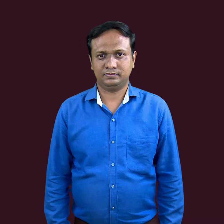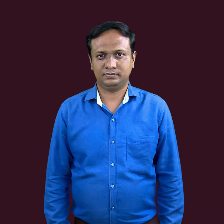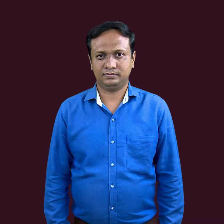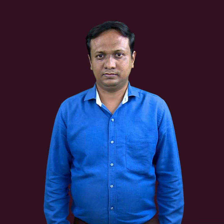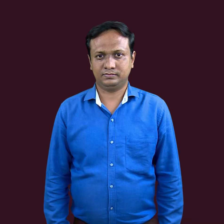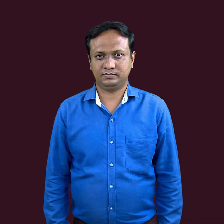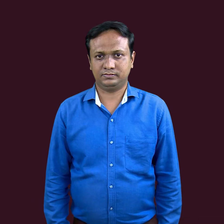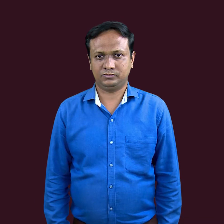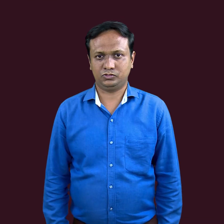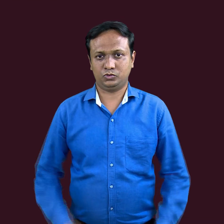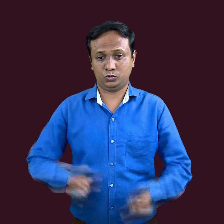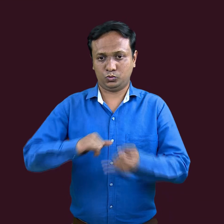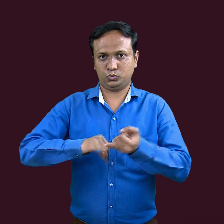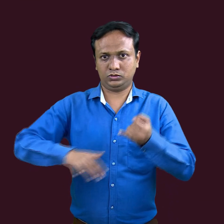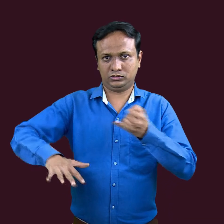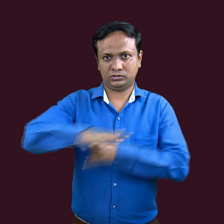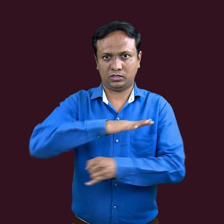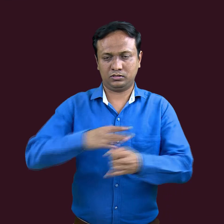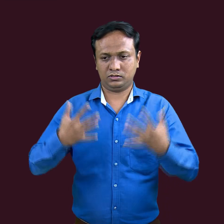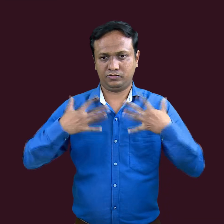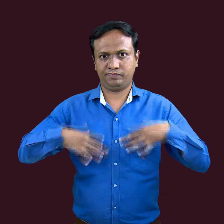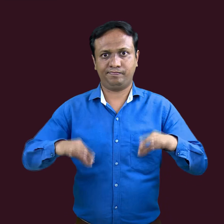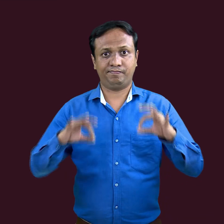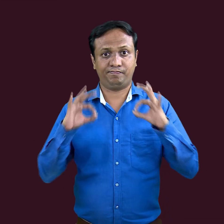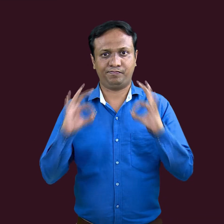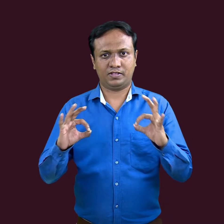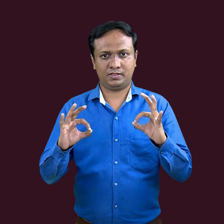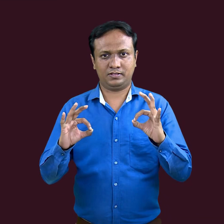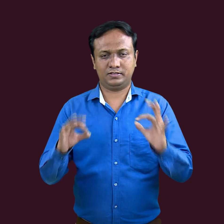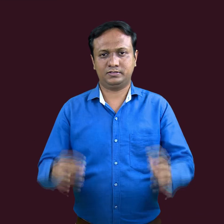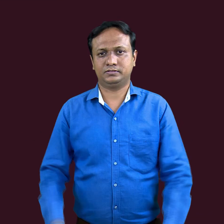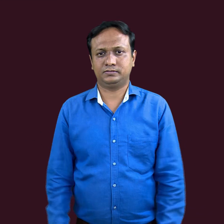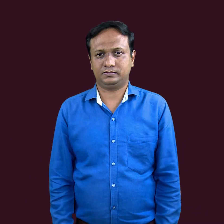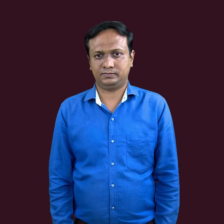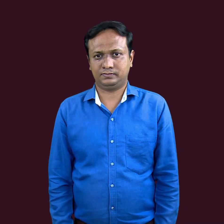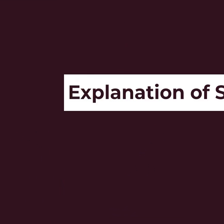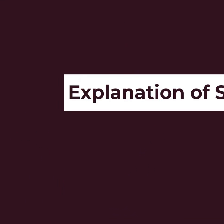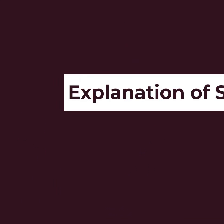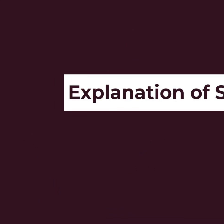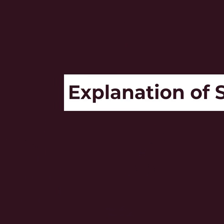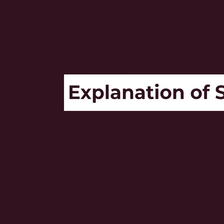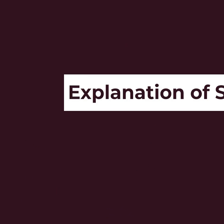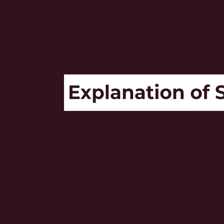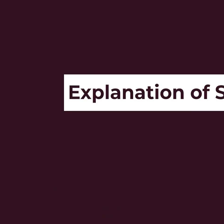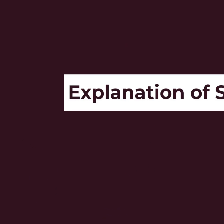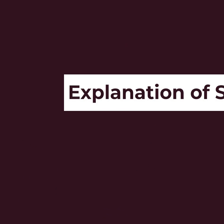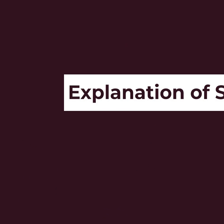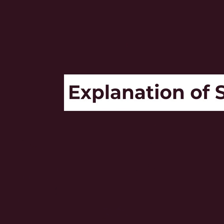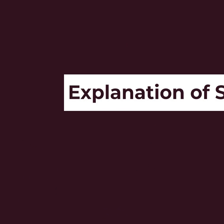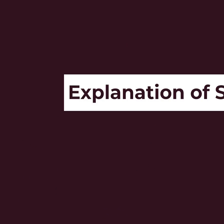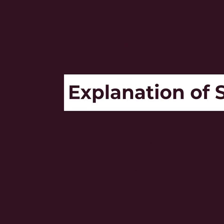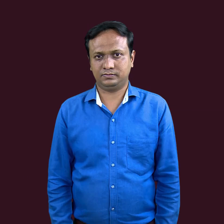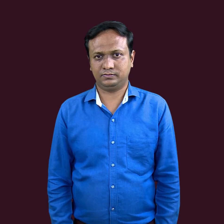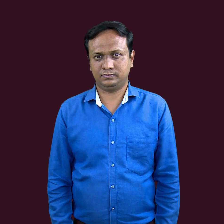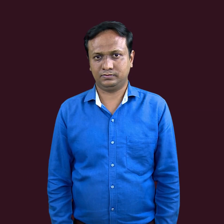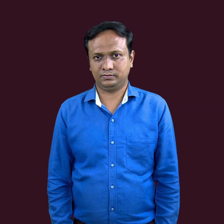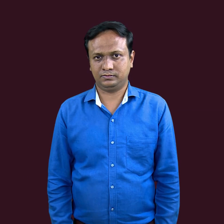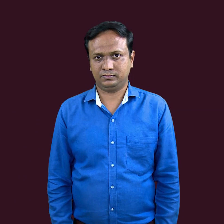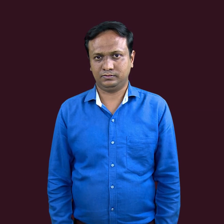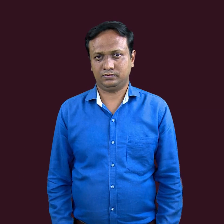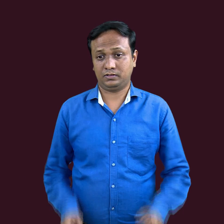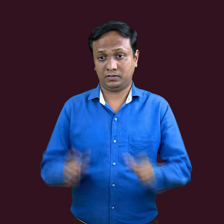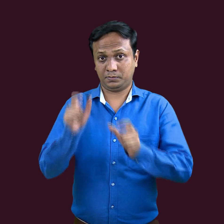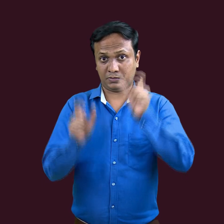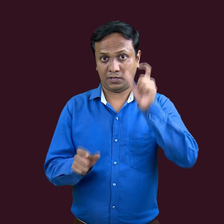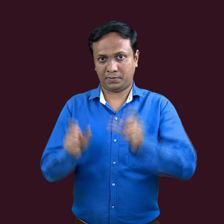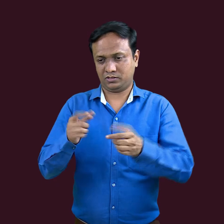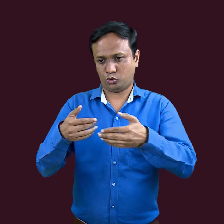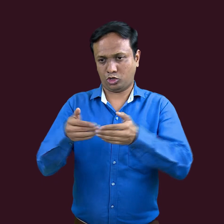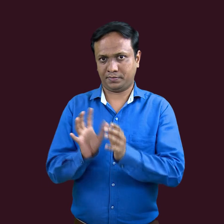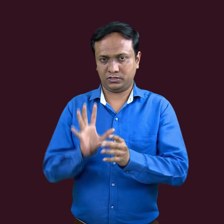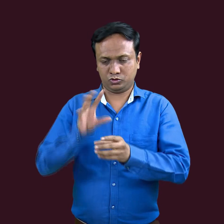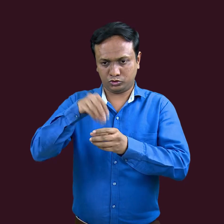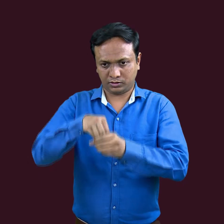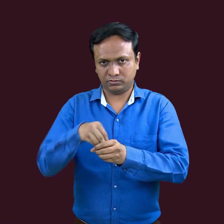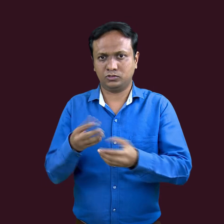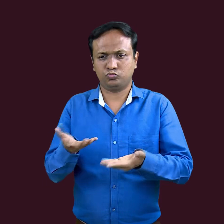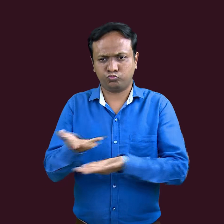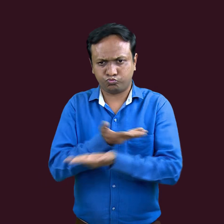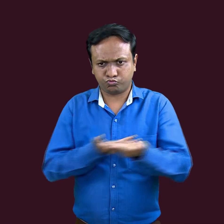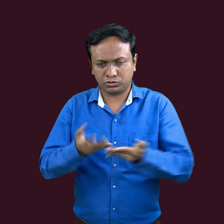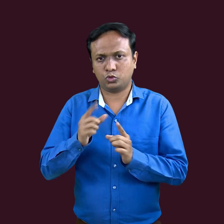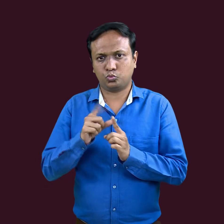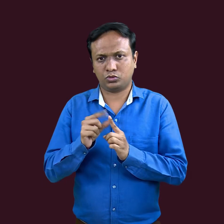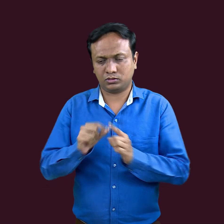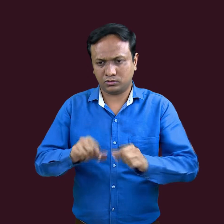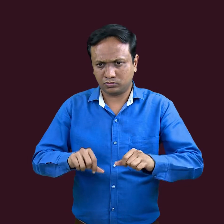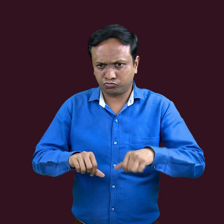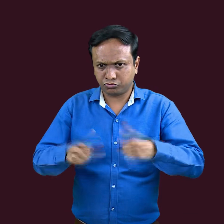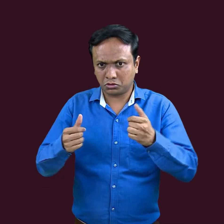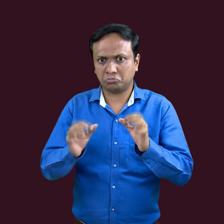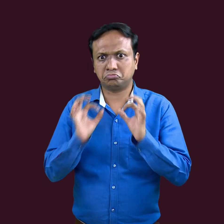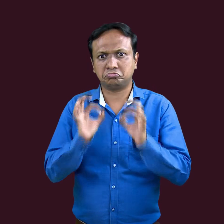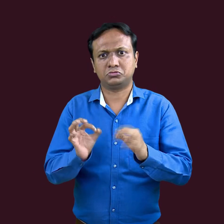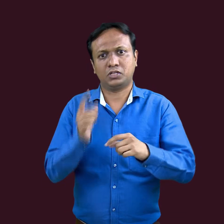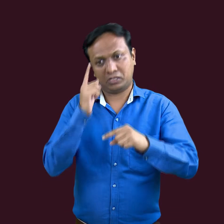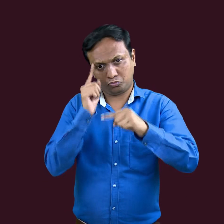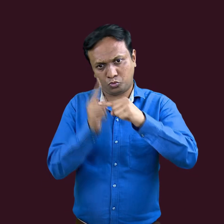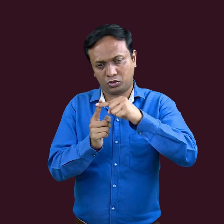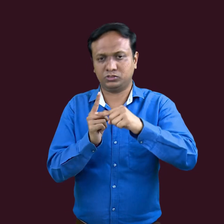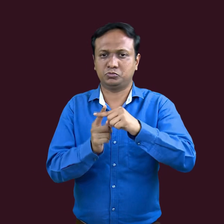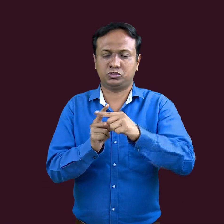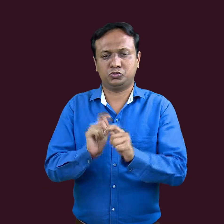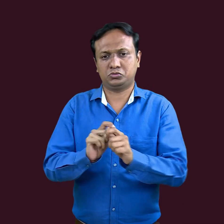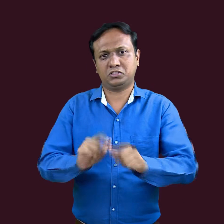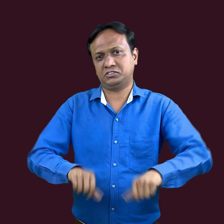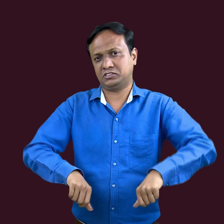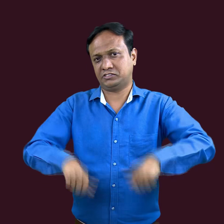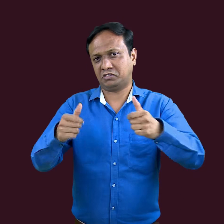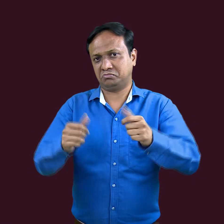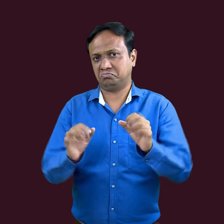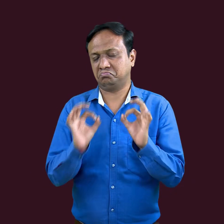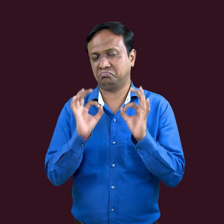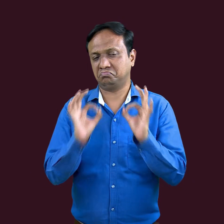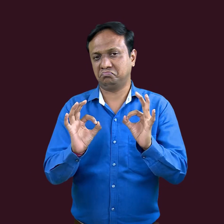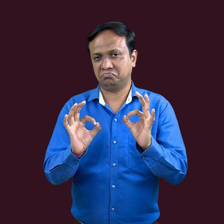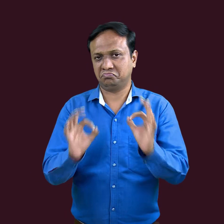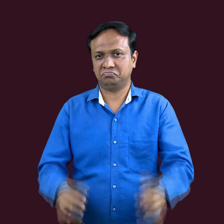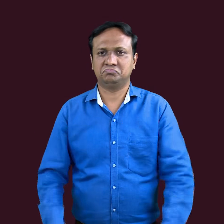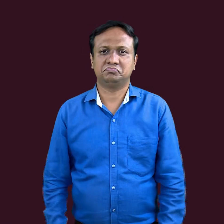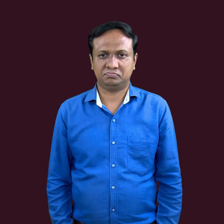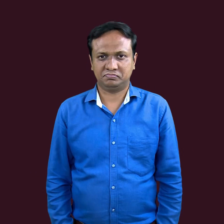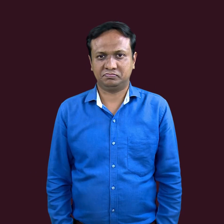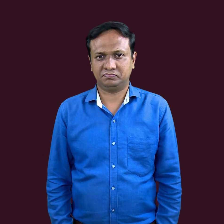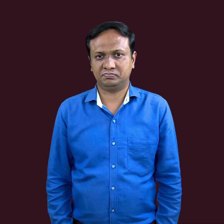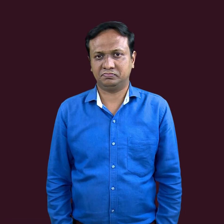Social wellbeing